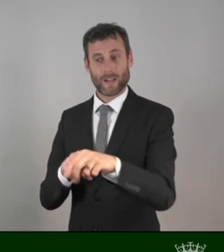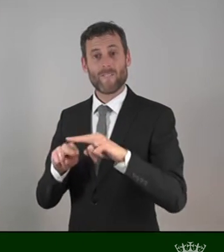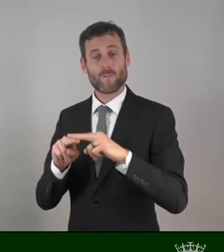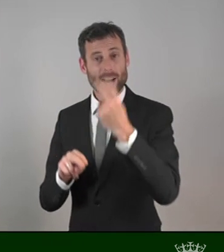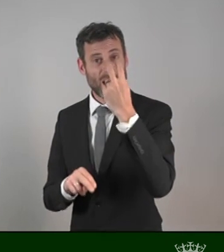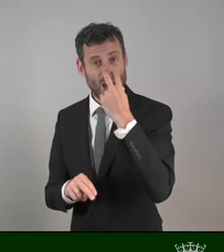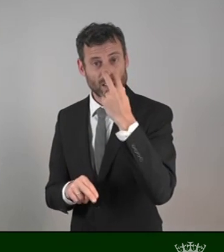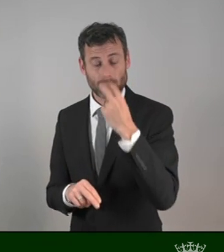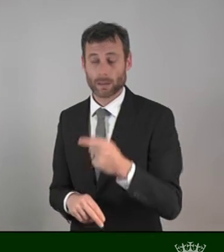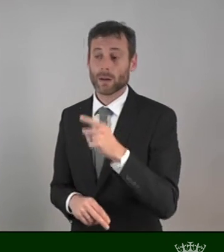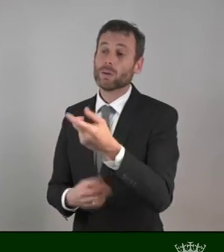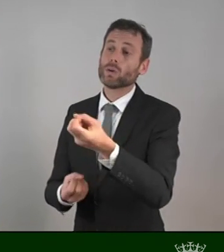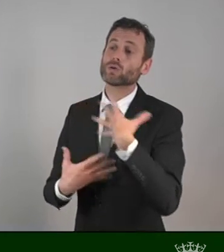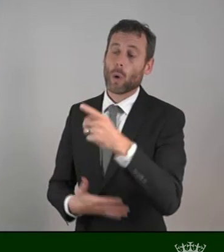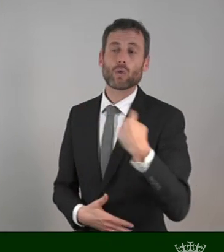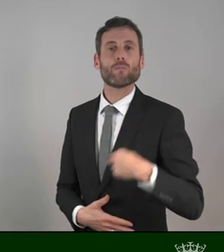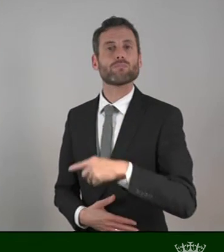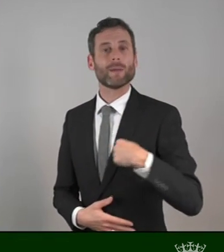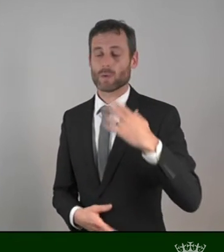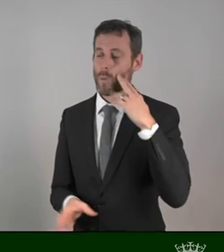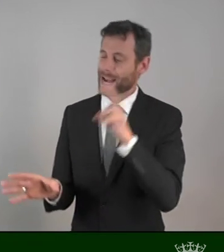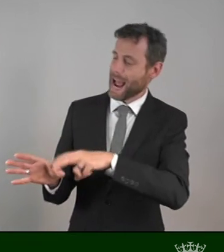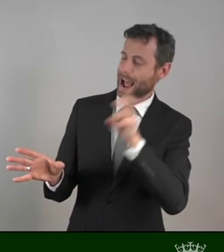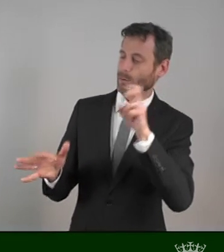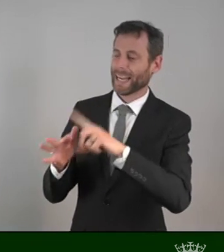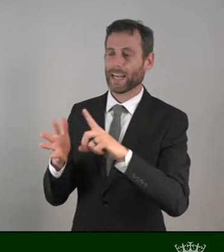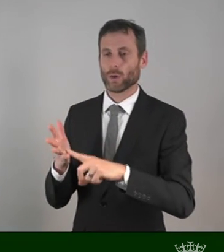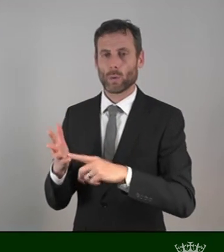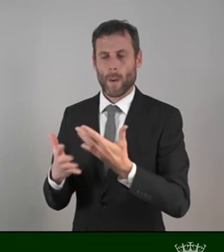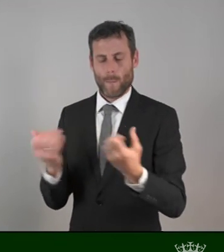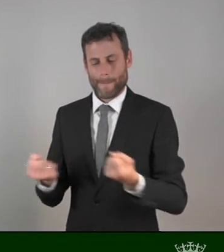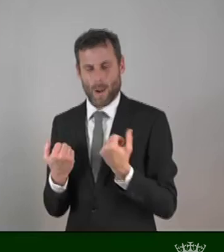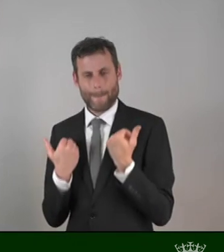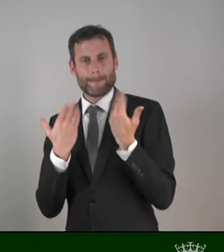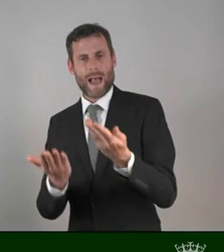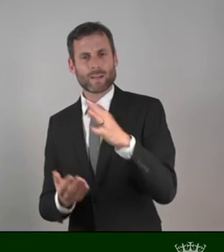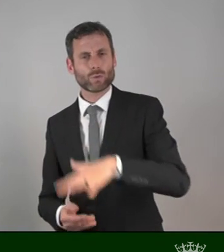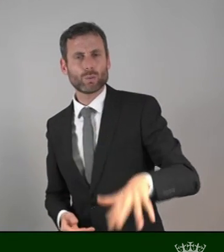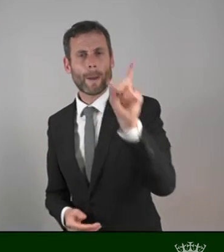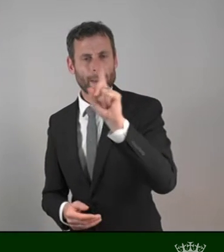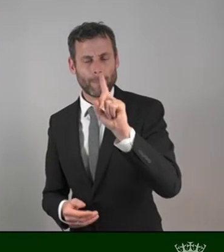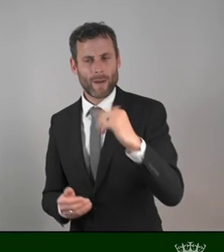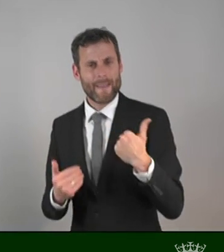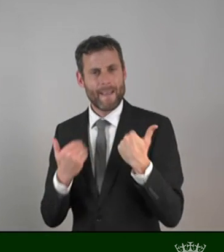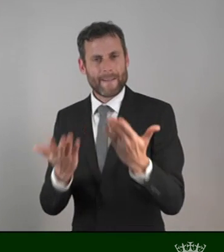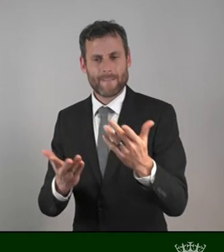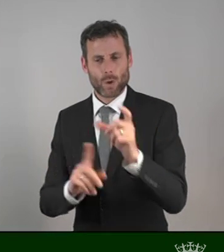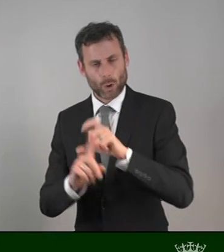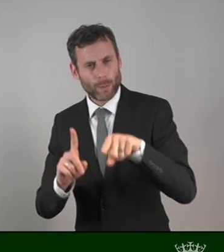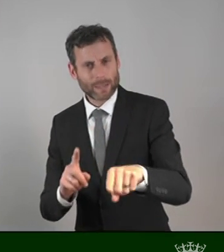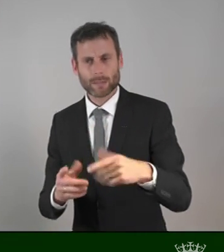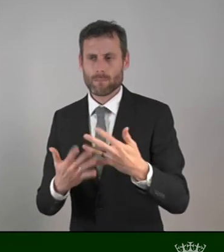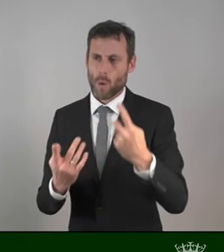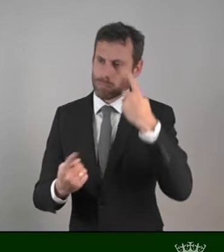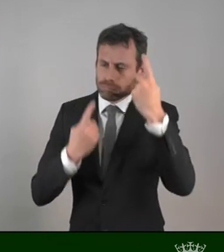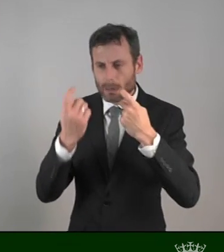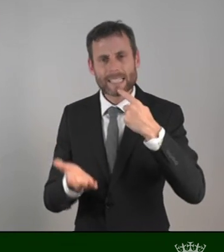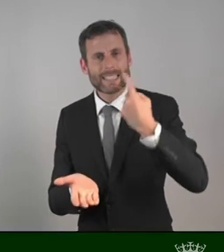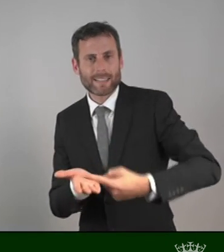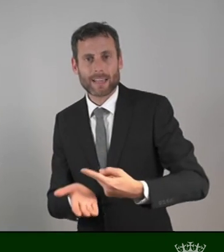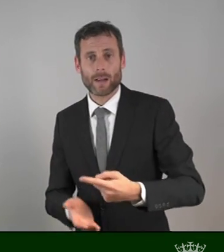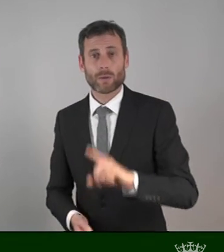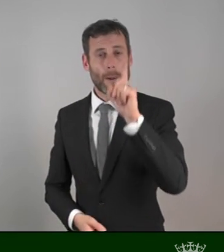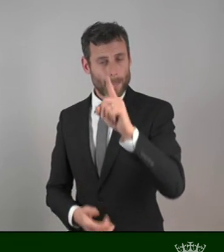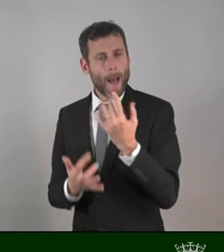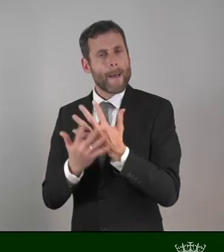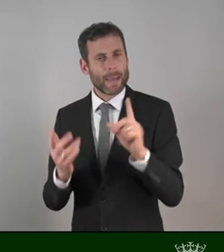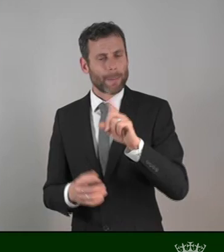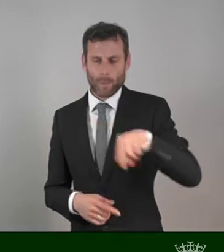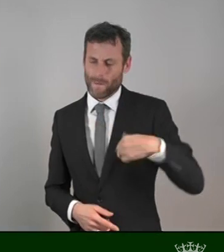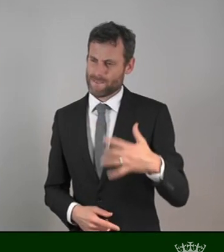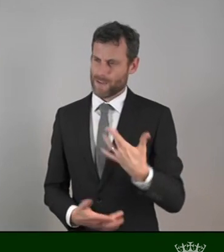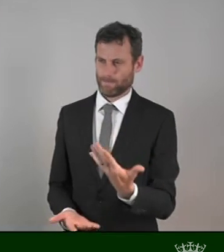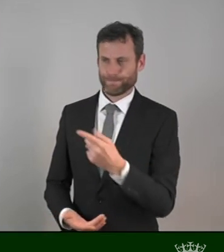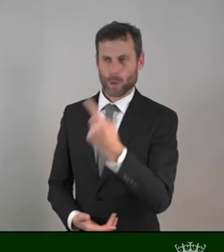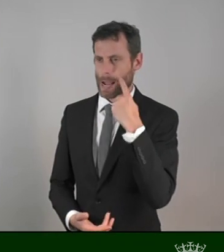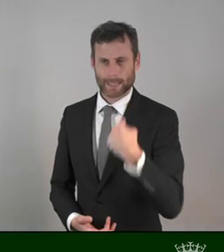We have been promised that leaving the EU will bring power closer to the people and give us a greater say in our communities, but instead many people feel that they have so far been ignored and disempowered.